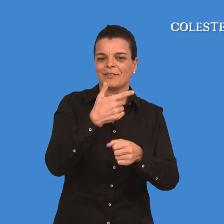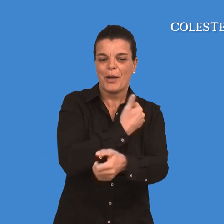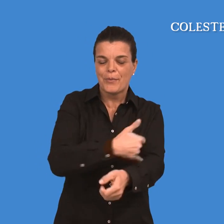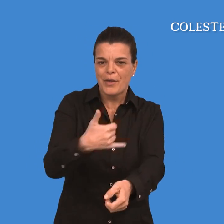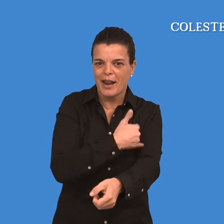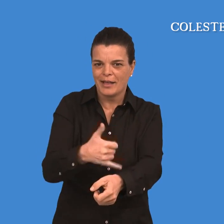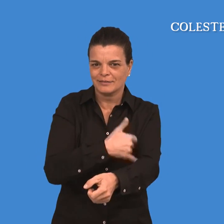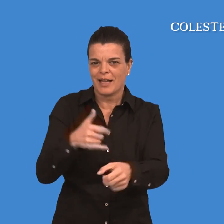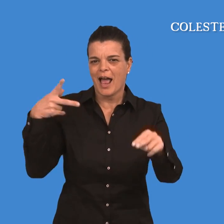vena